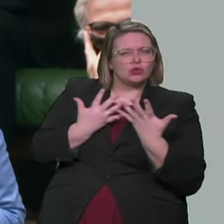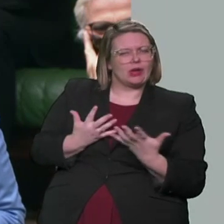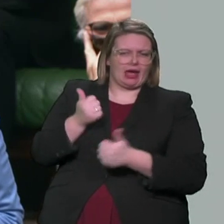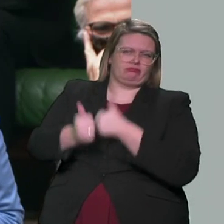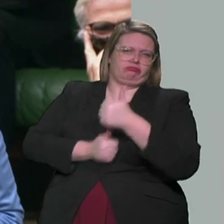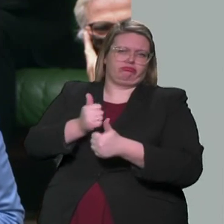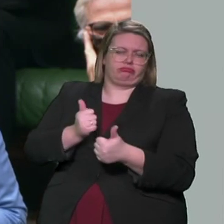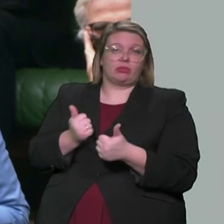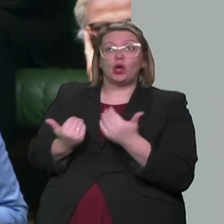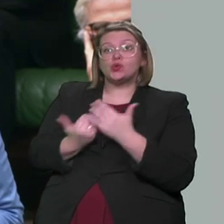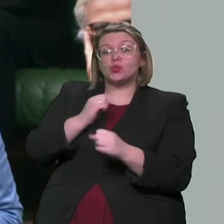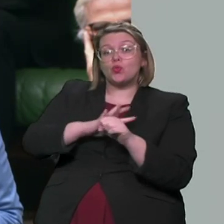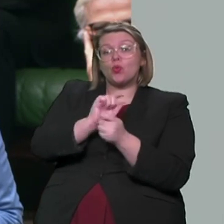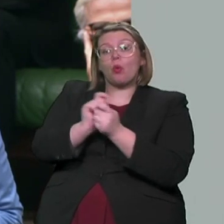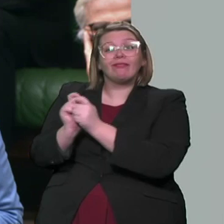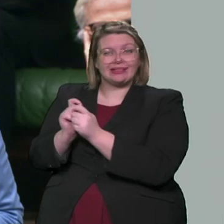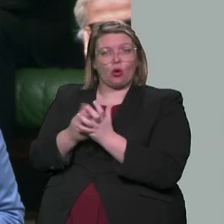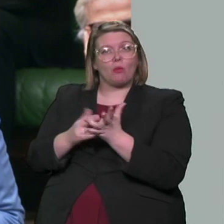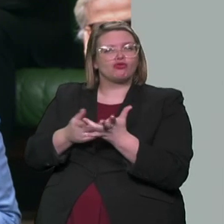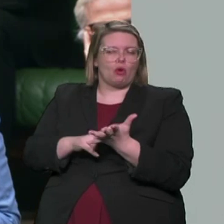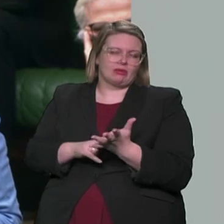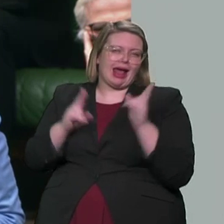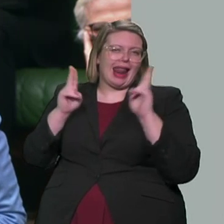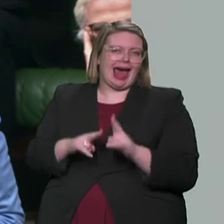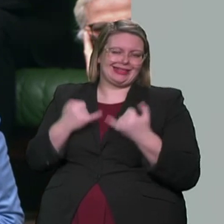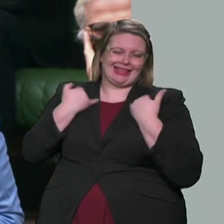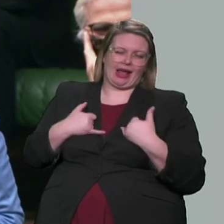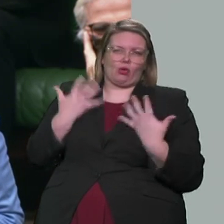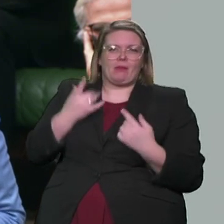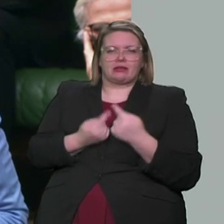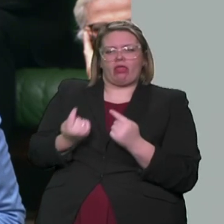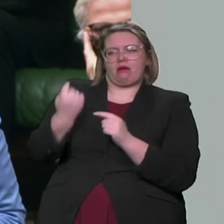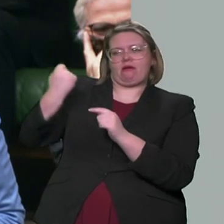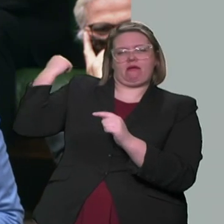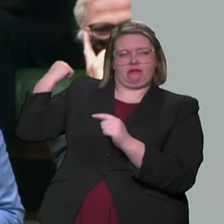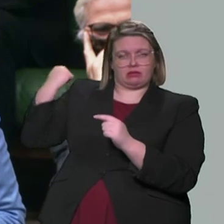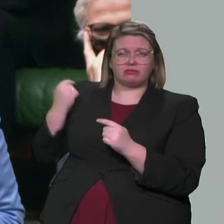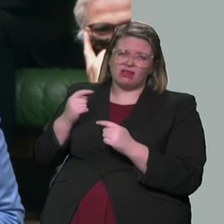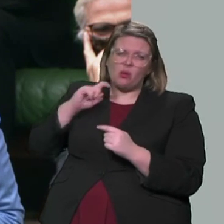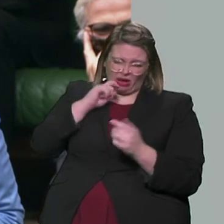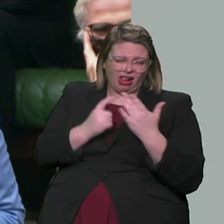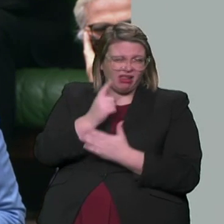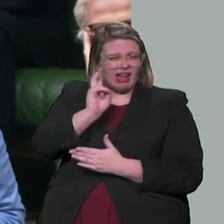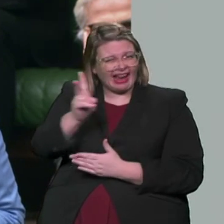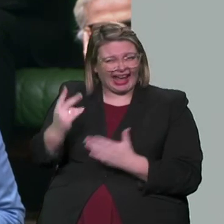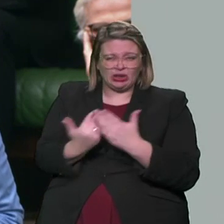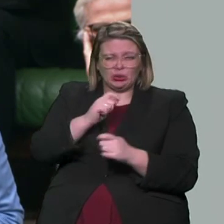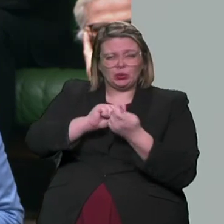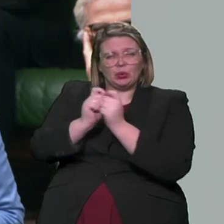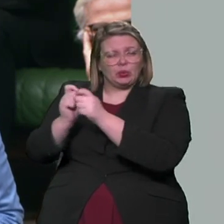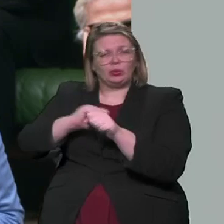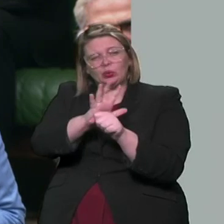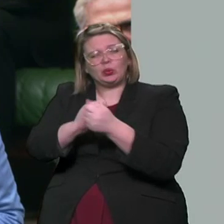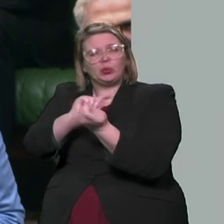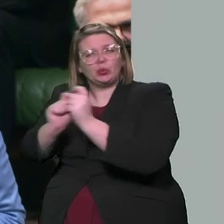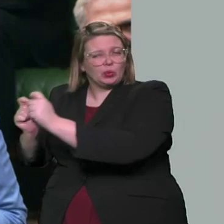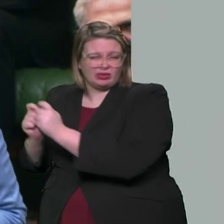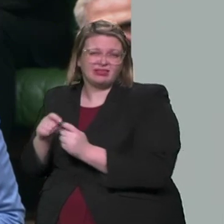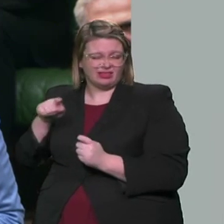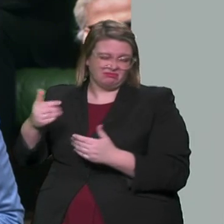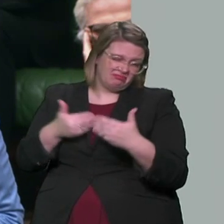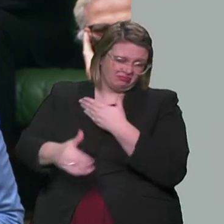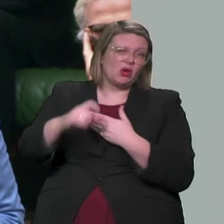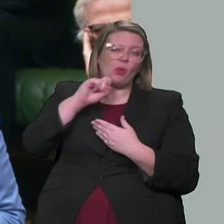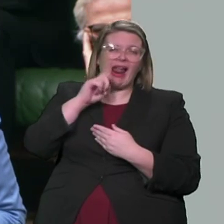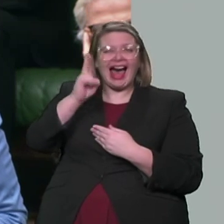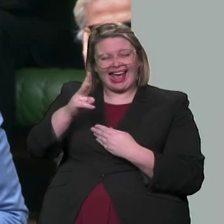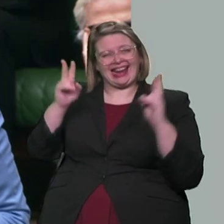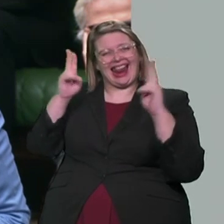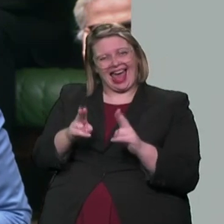Omicron is less serious than previous variants. We will see new variants appear in future, and the likelihood is that they will continue to be less serious.